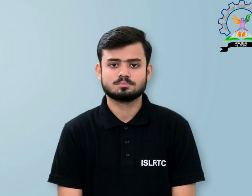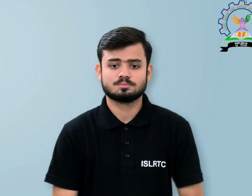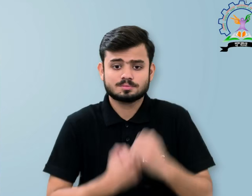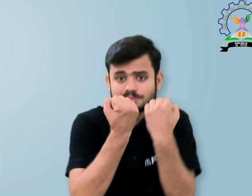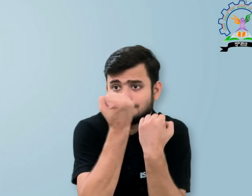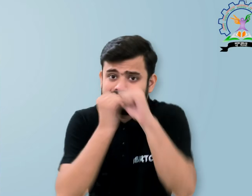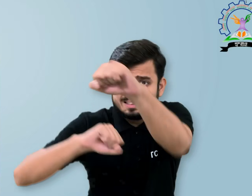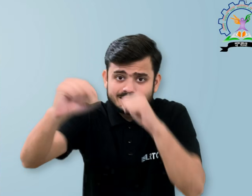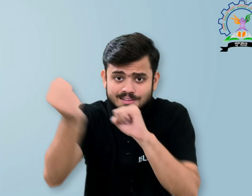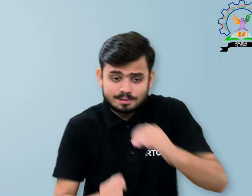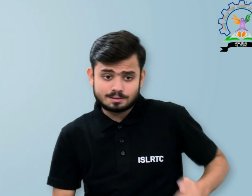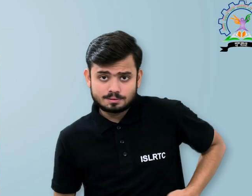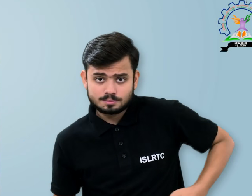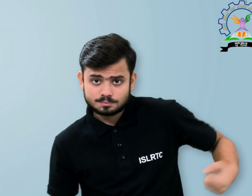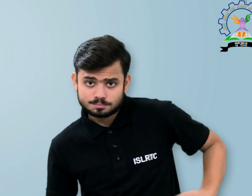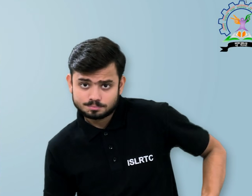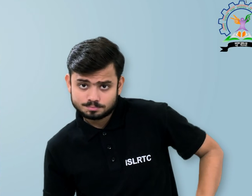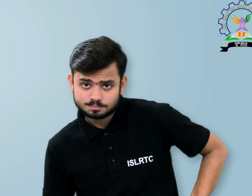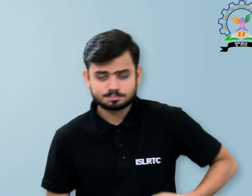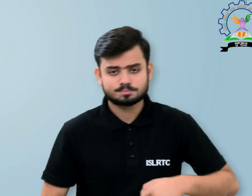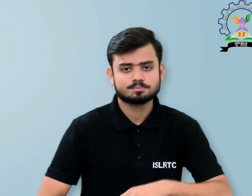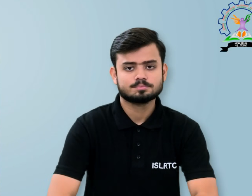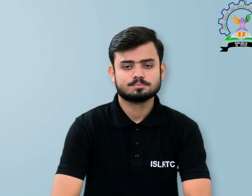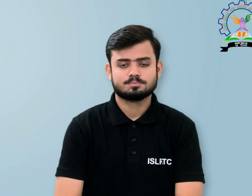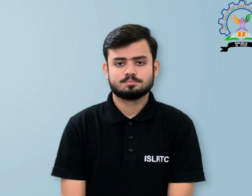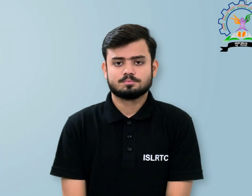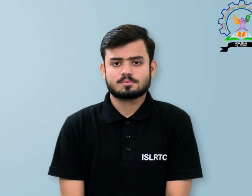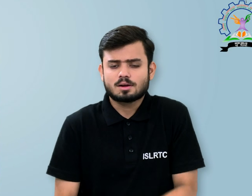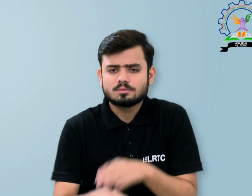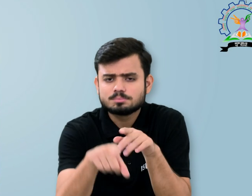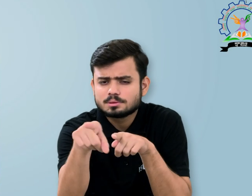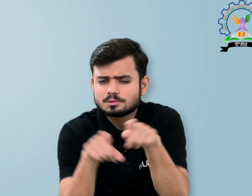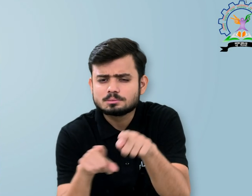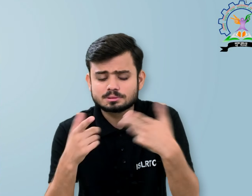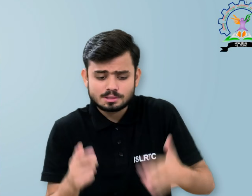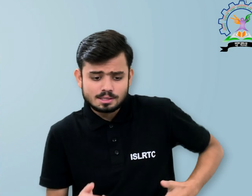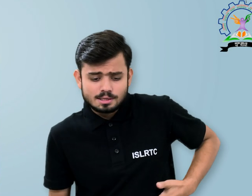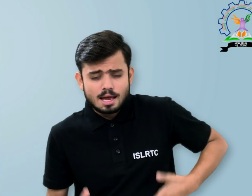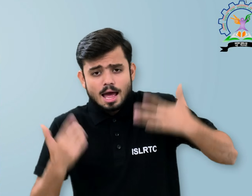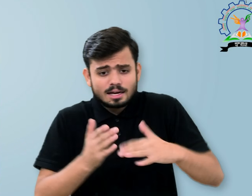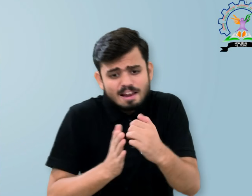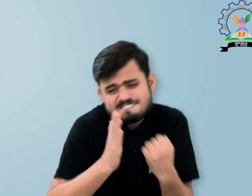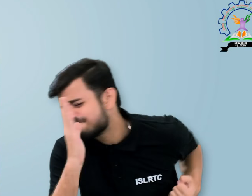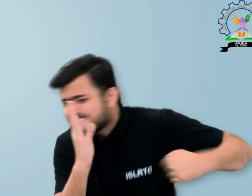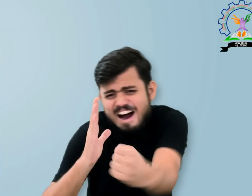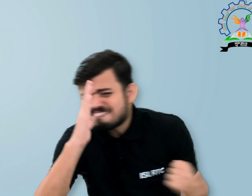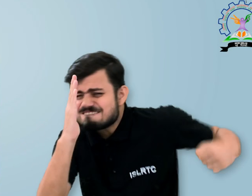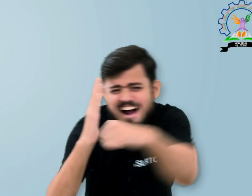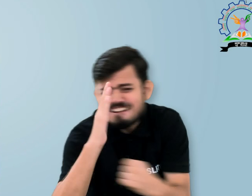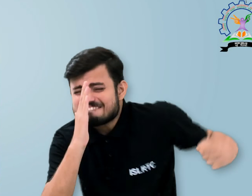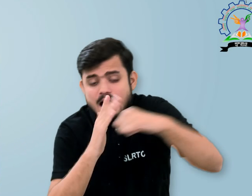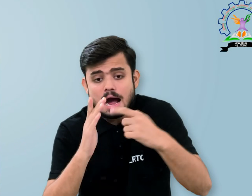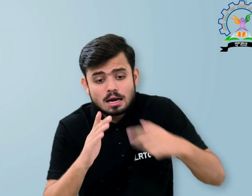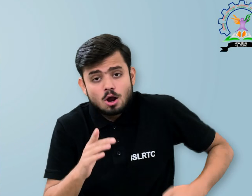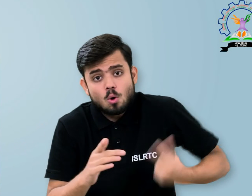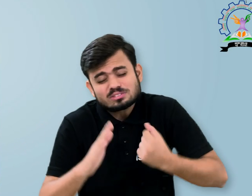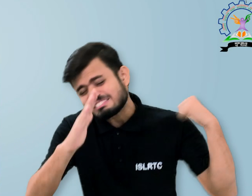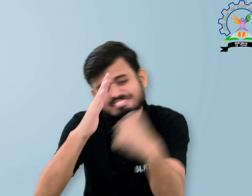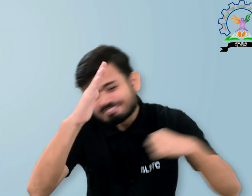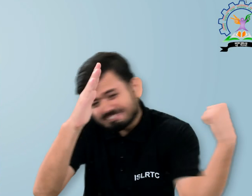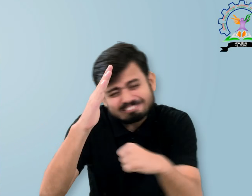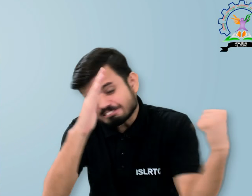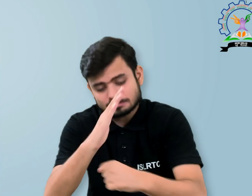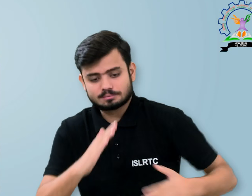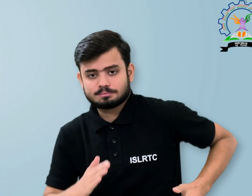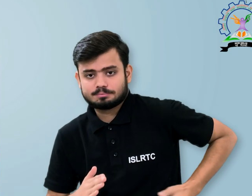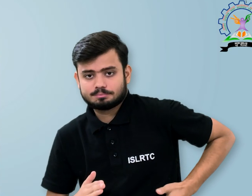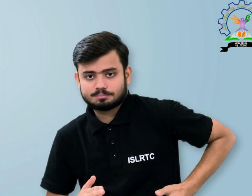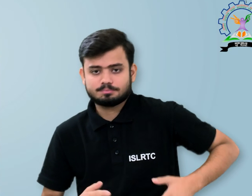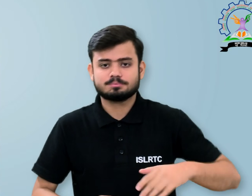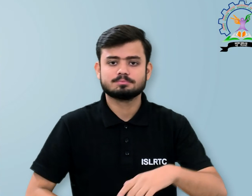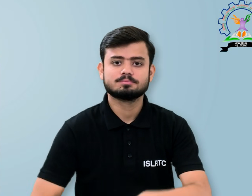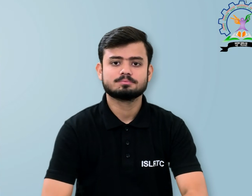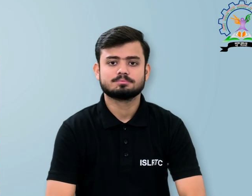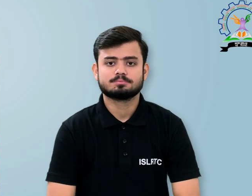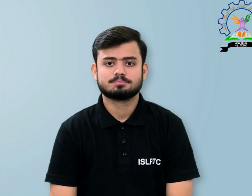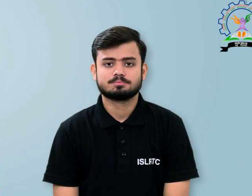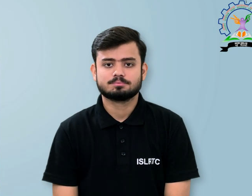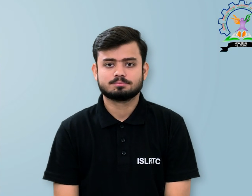Kidney Punch In boxing, a kidney punch is an illegal blow to the lower back, near the spine and over the kidneys.